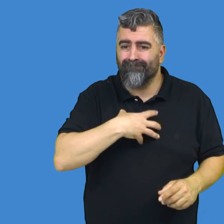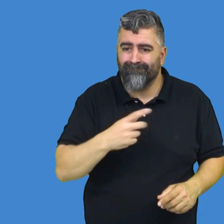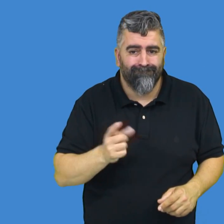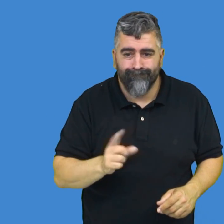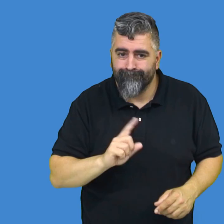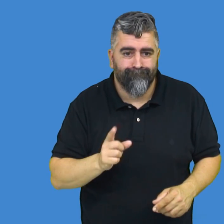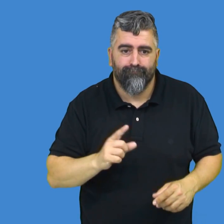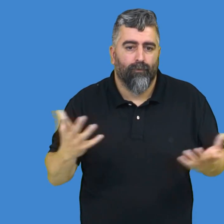no